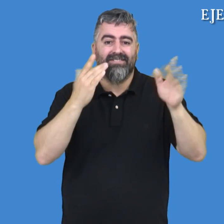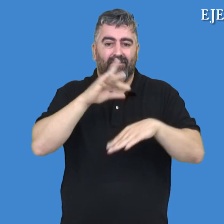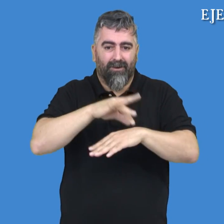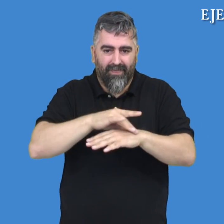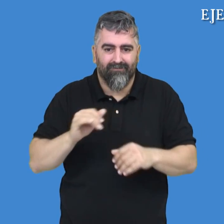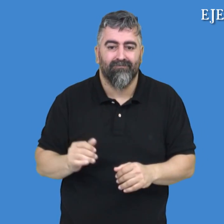enfermo